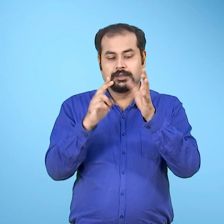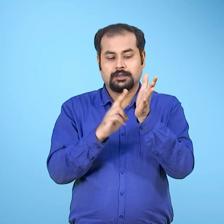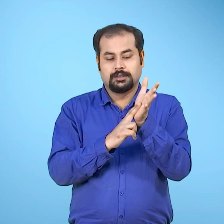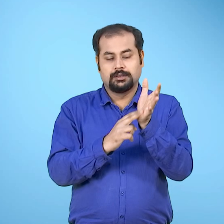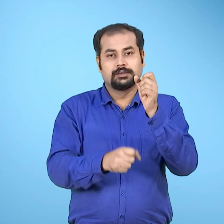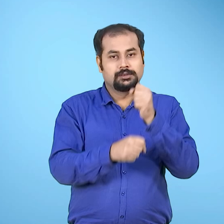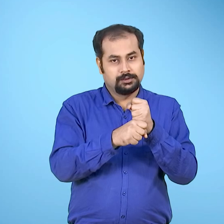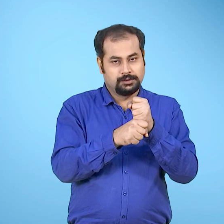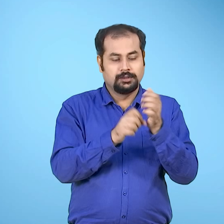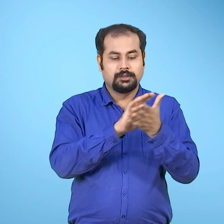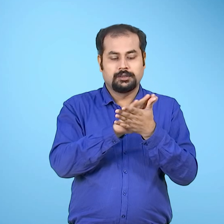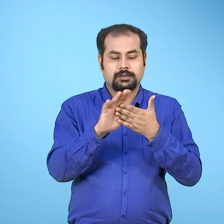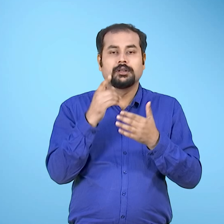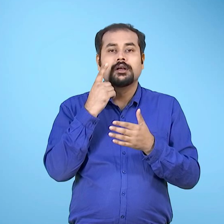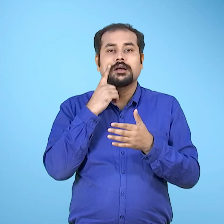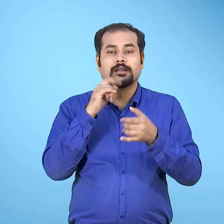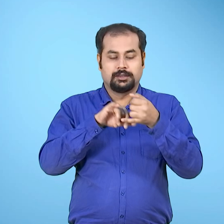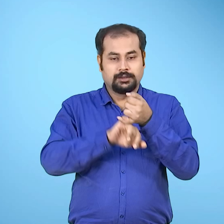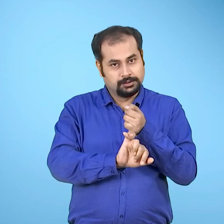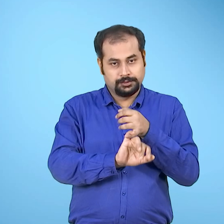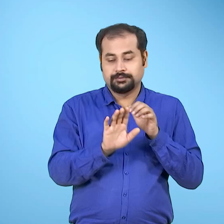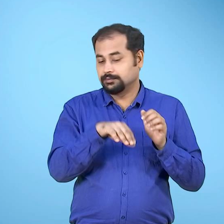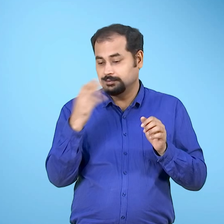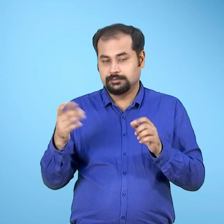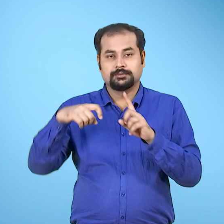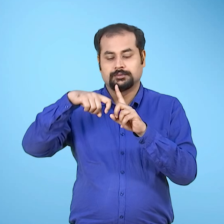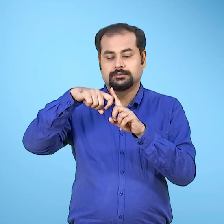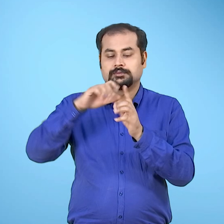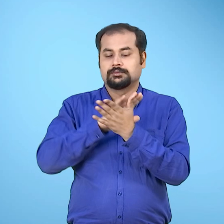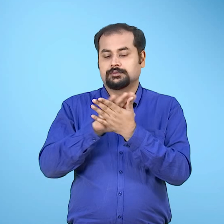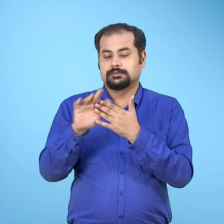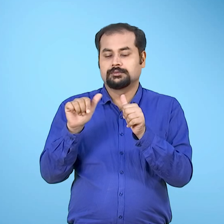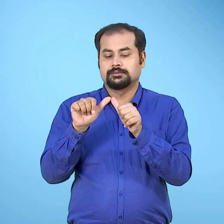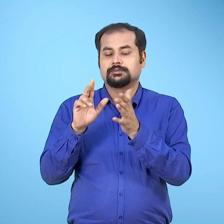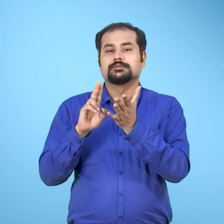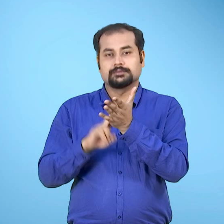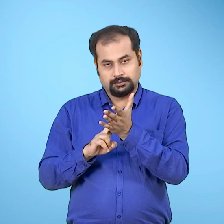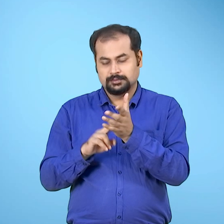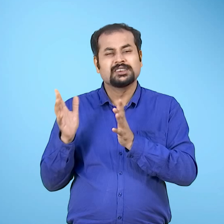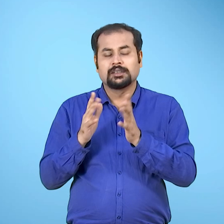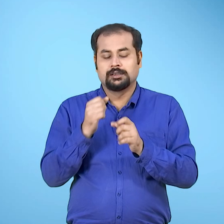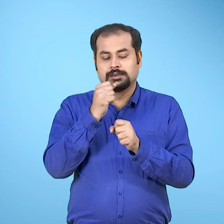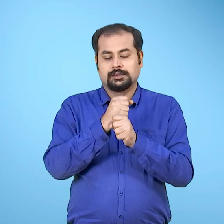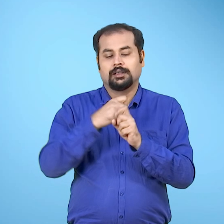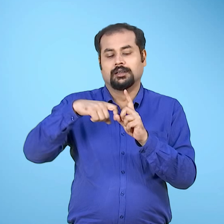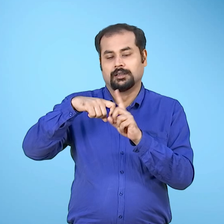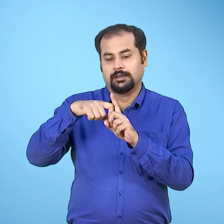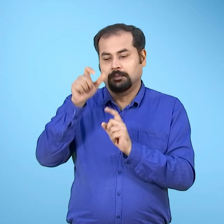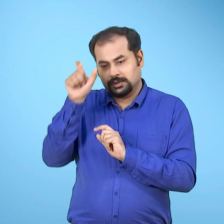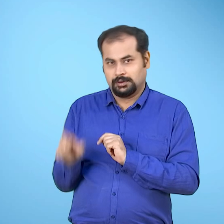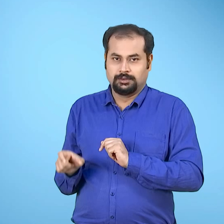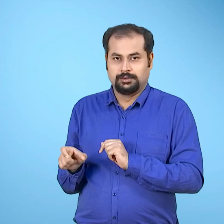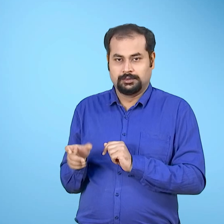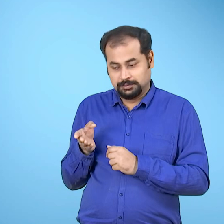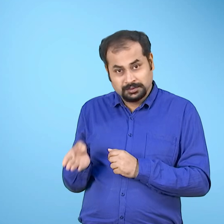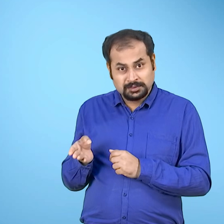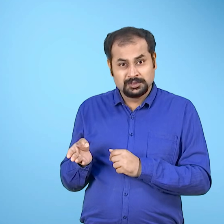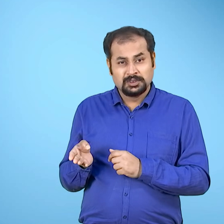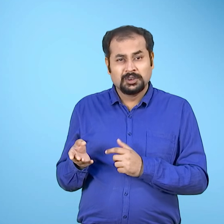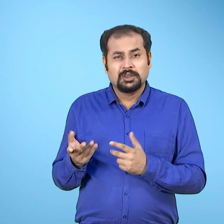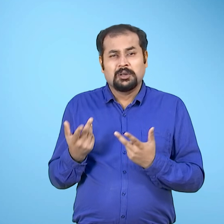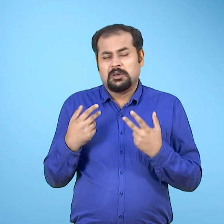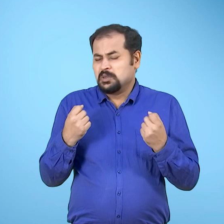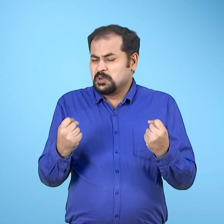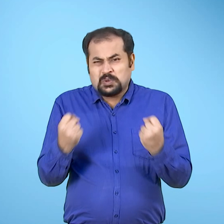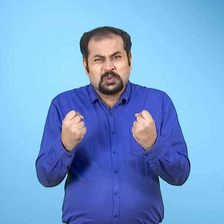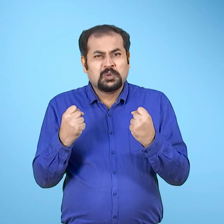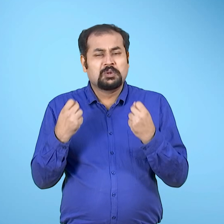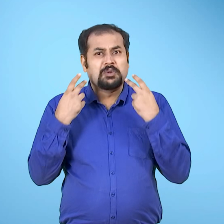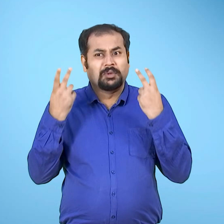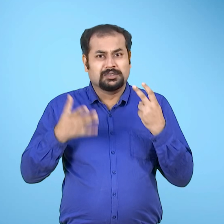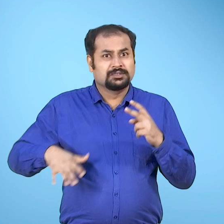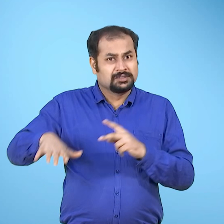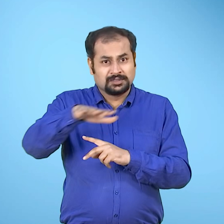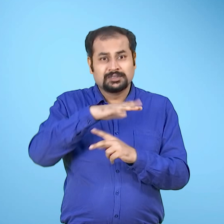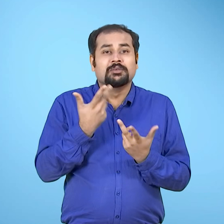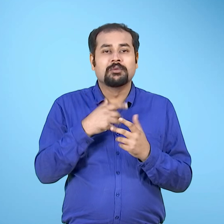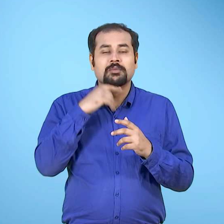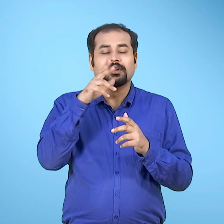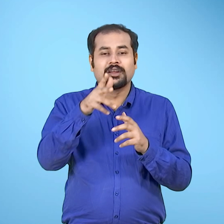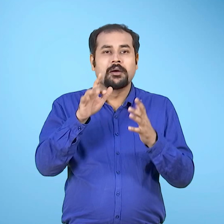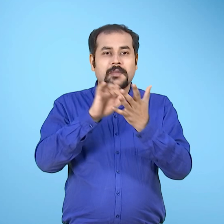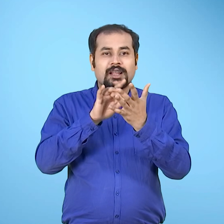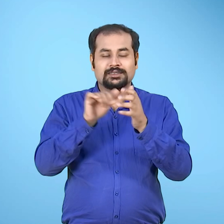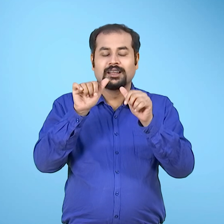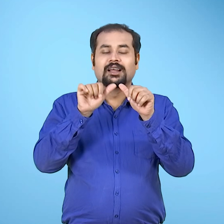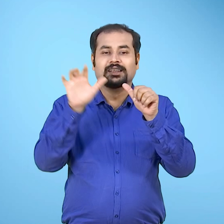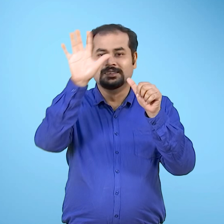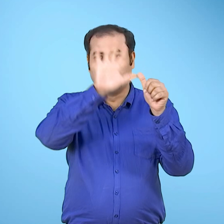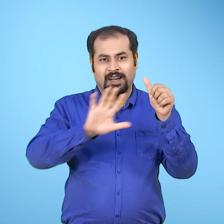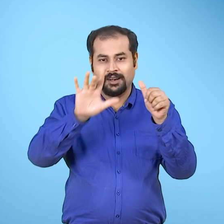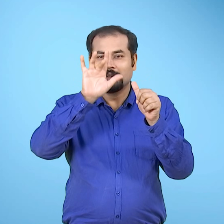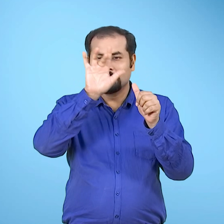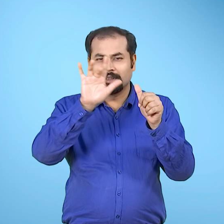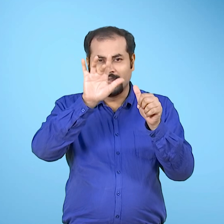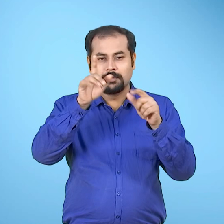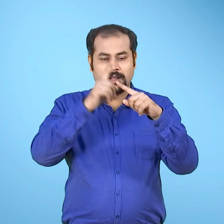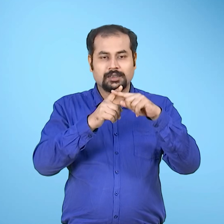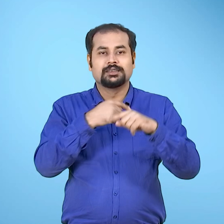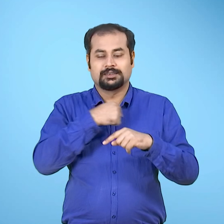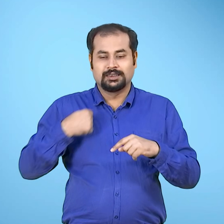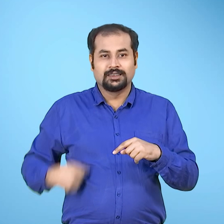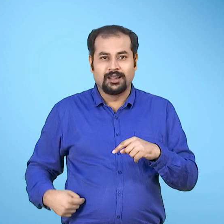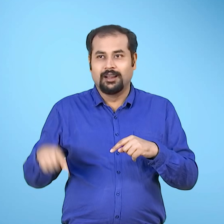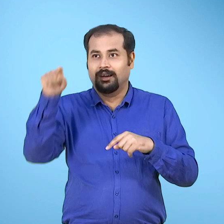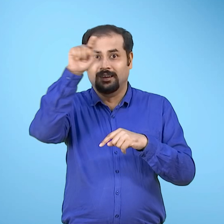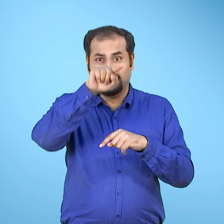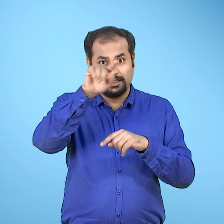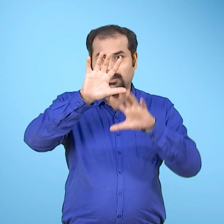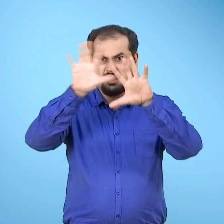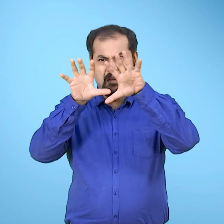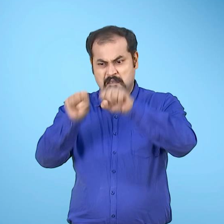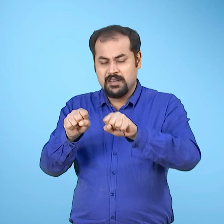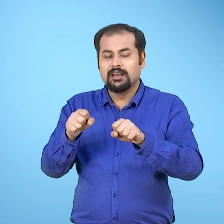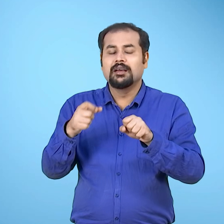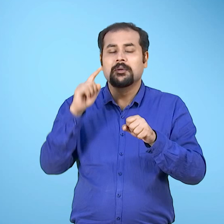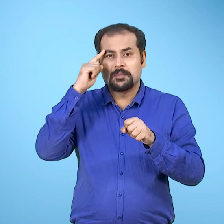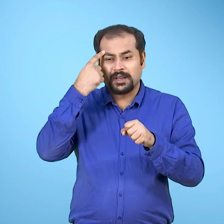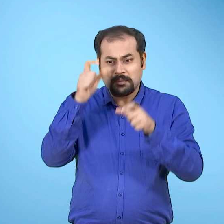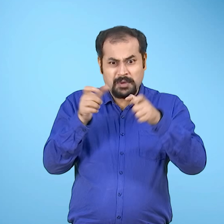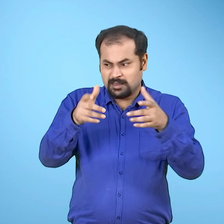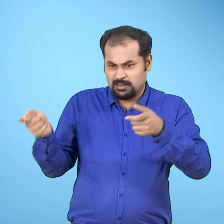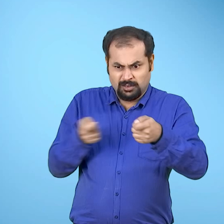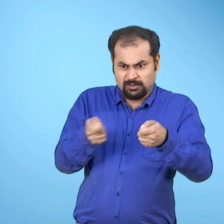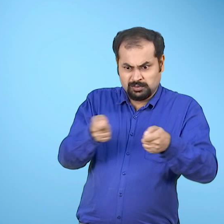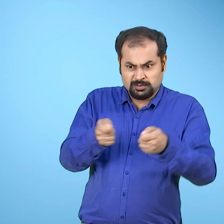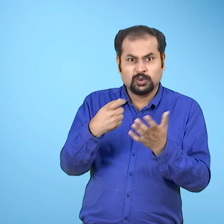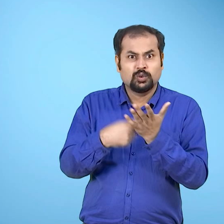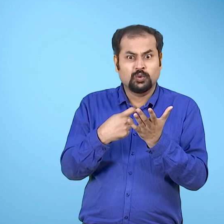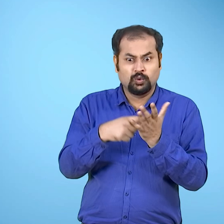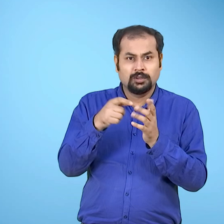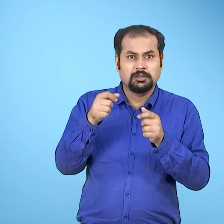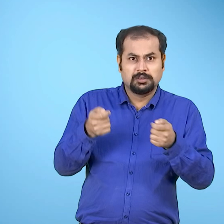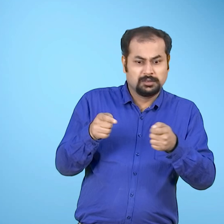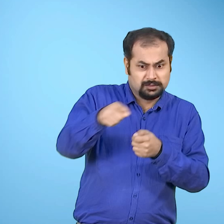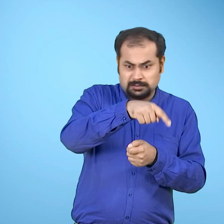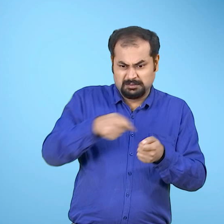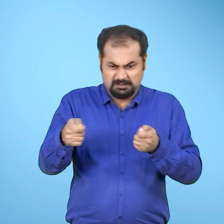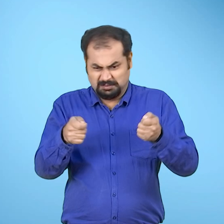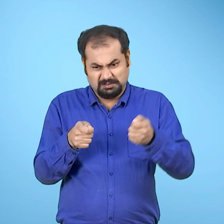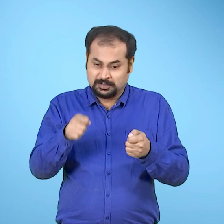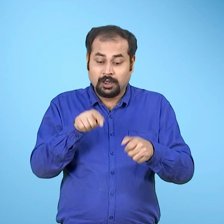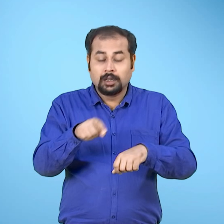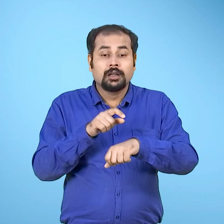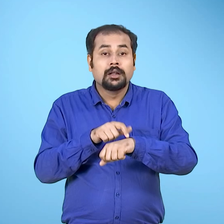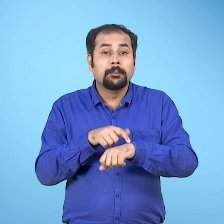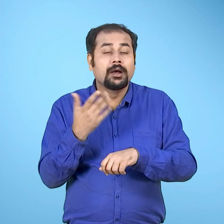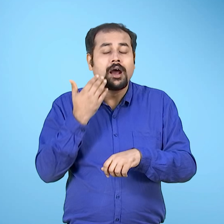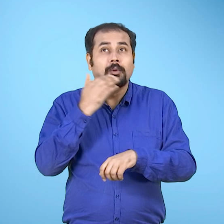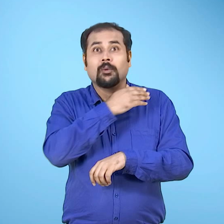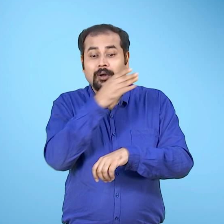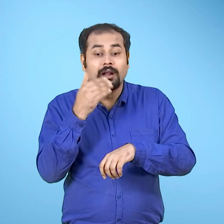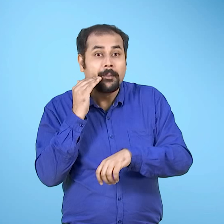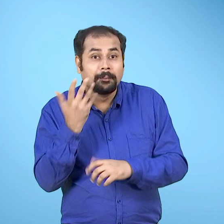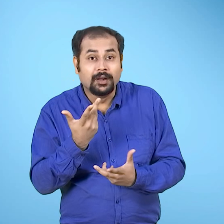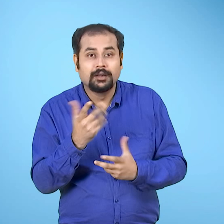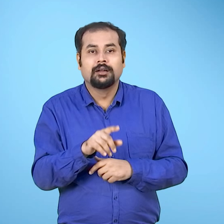and Central Asia.